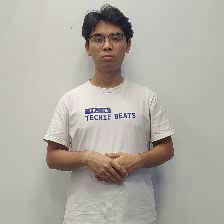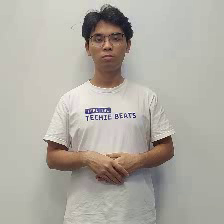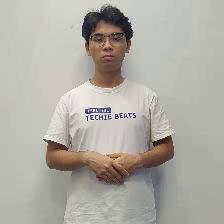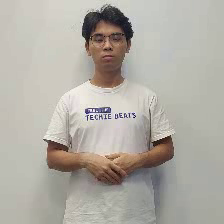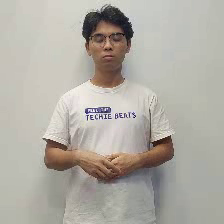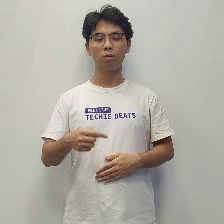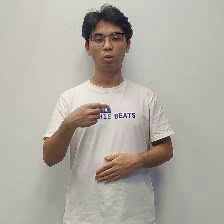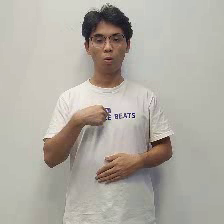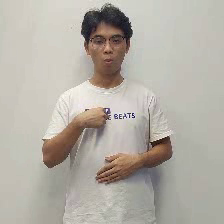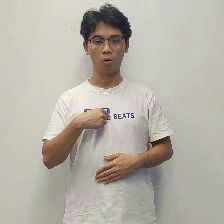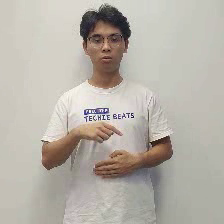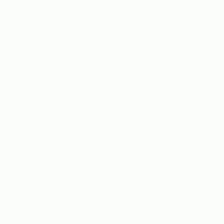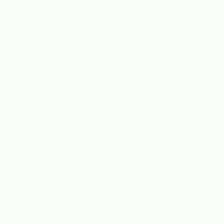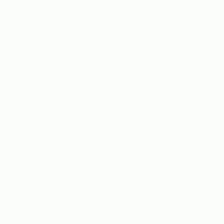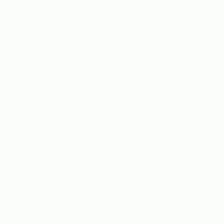Tôi